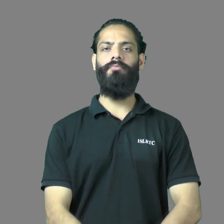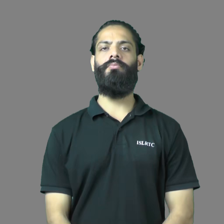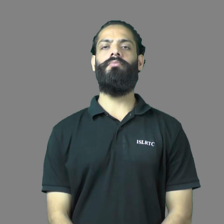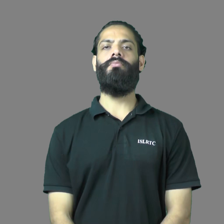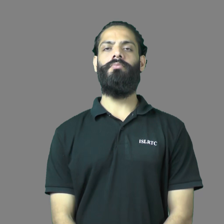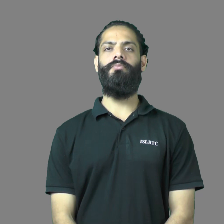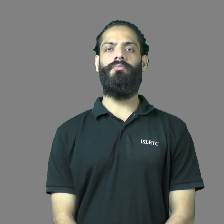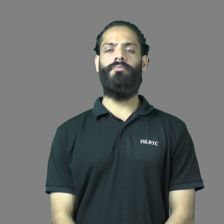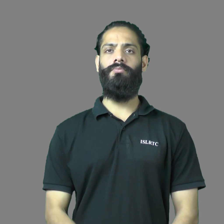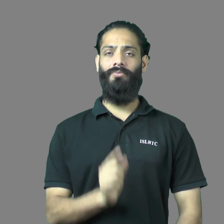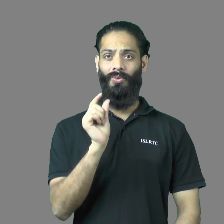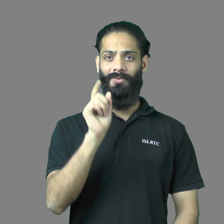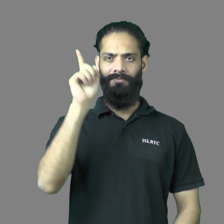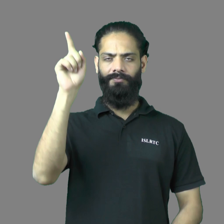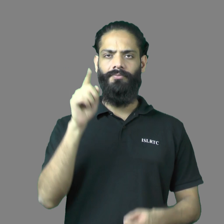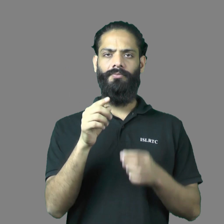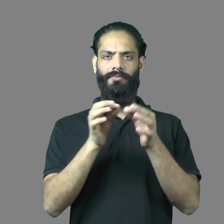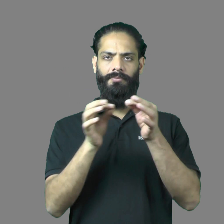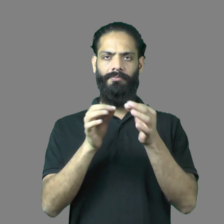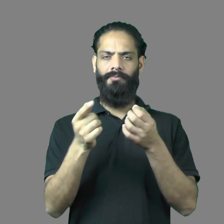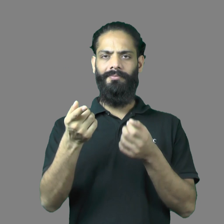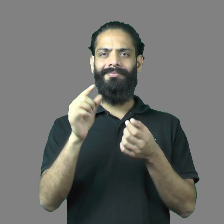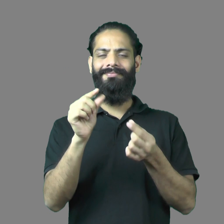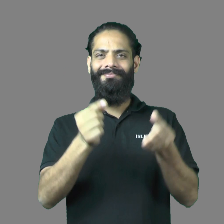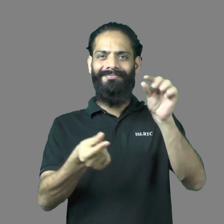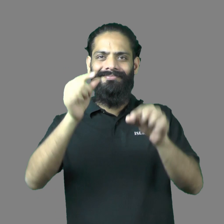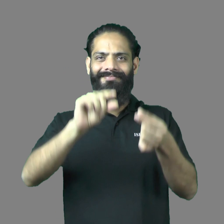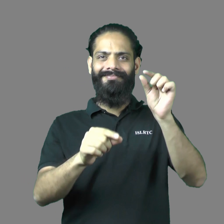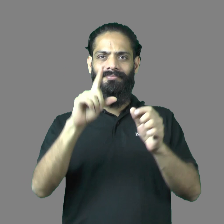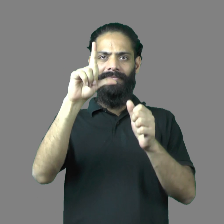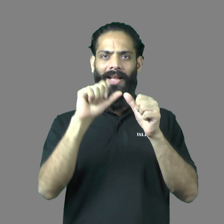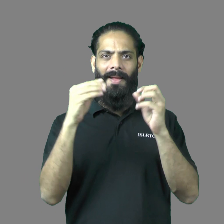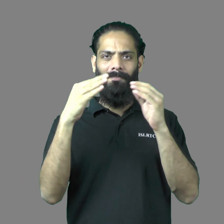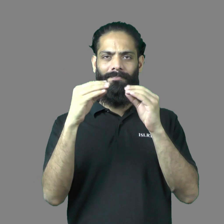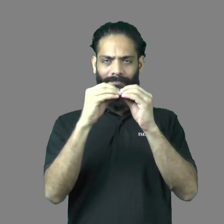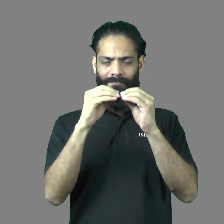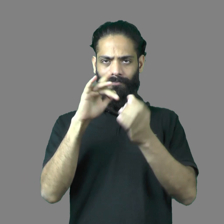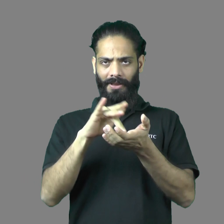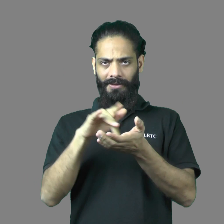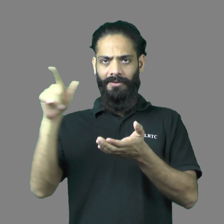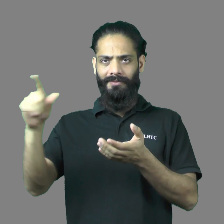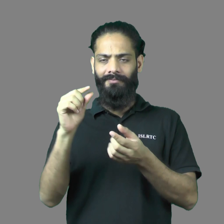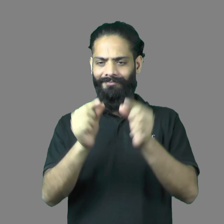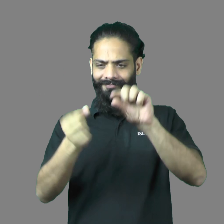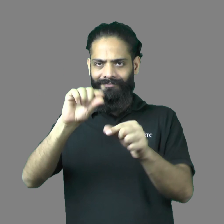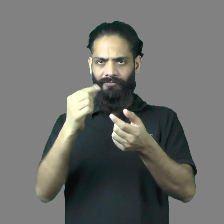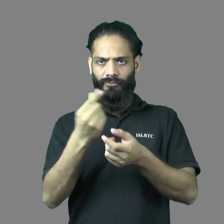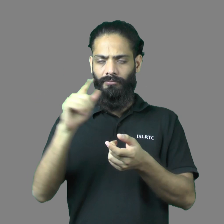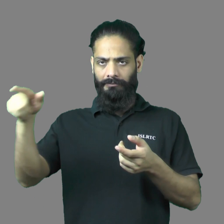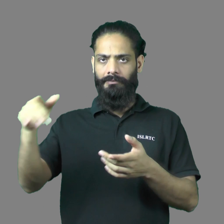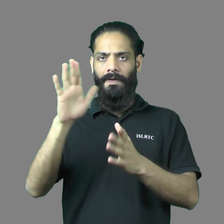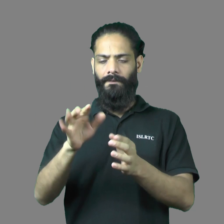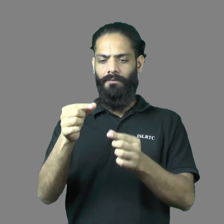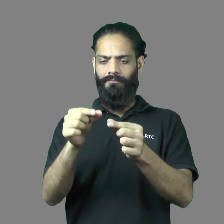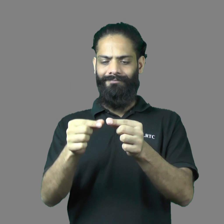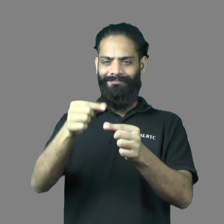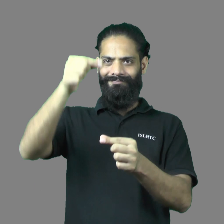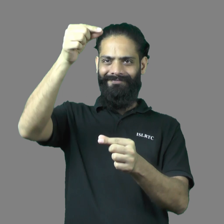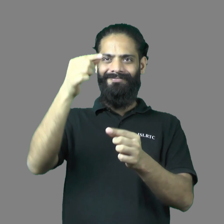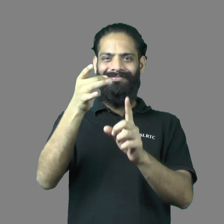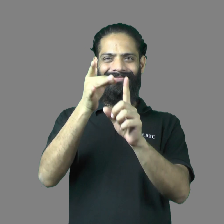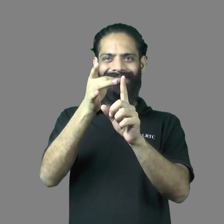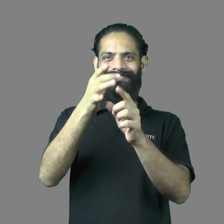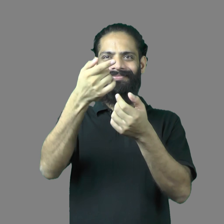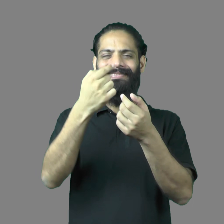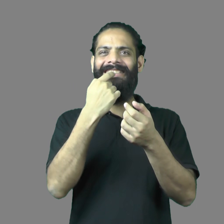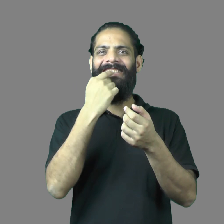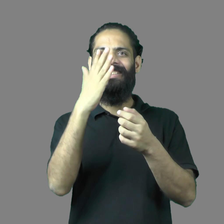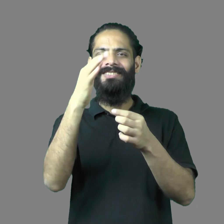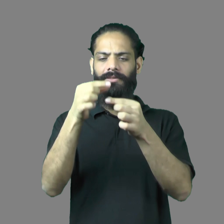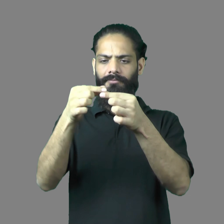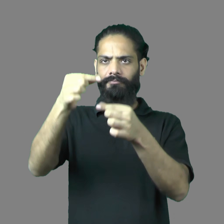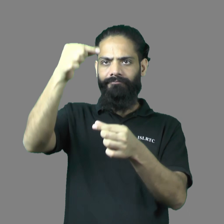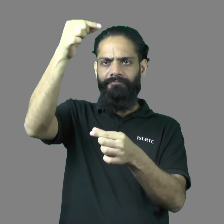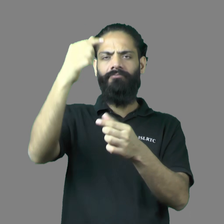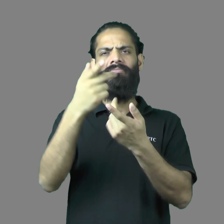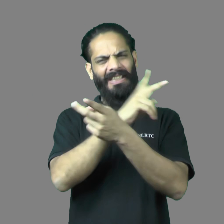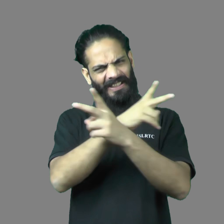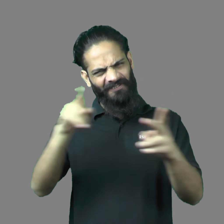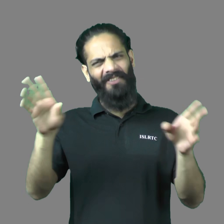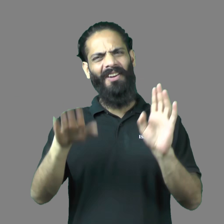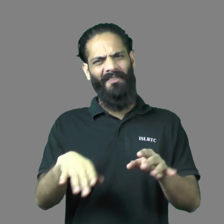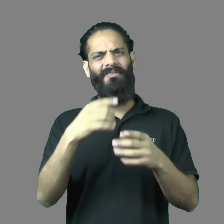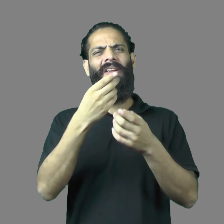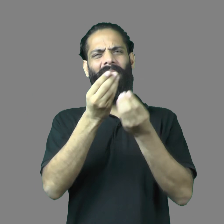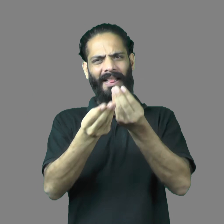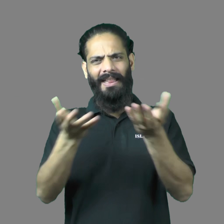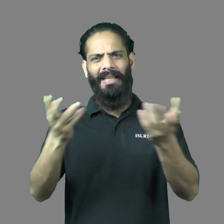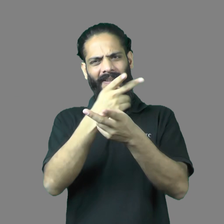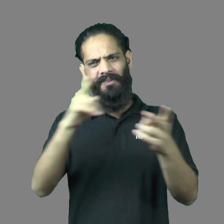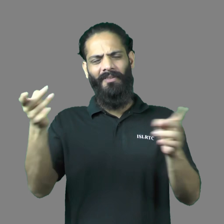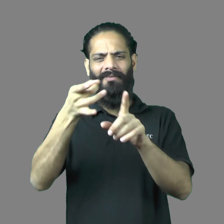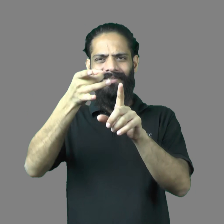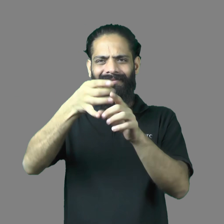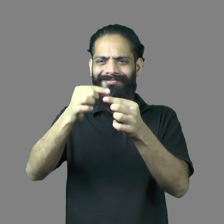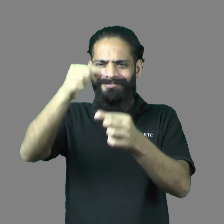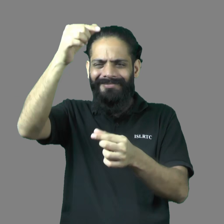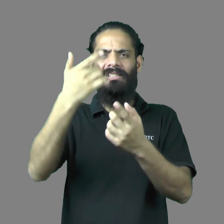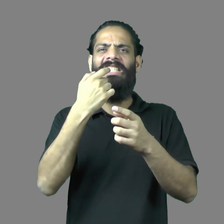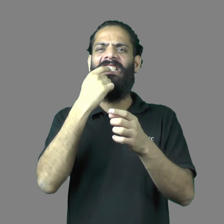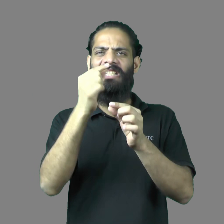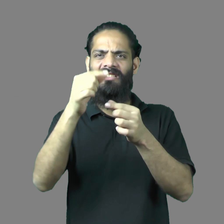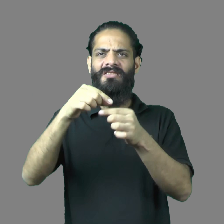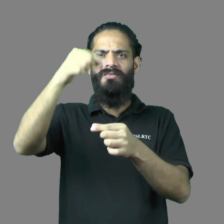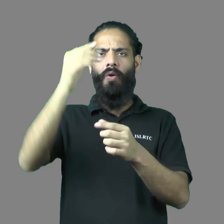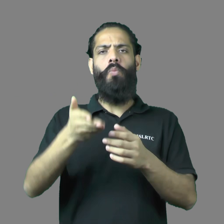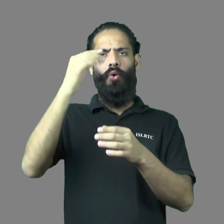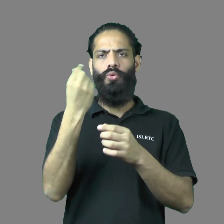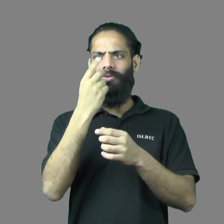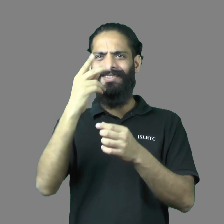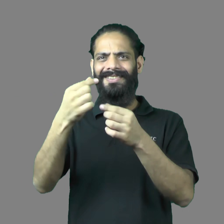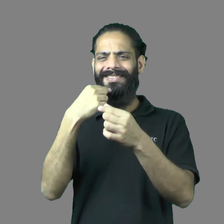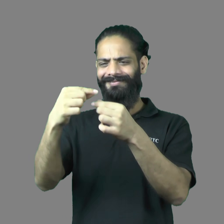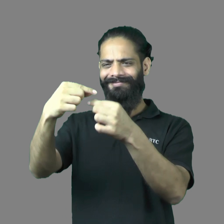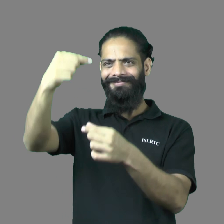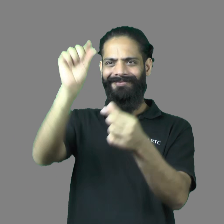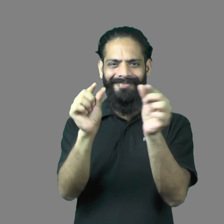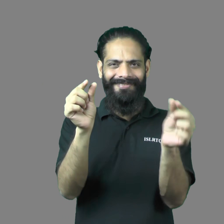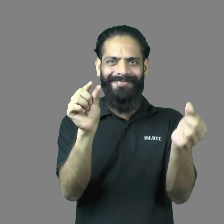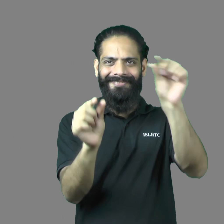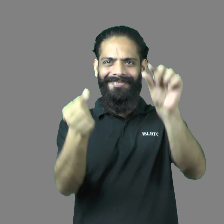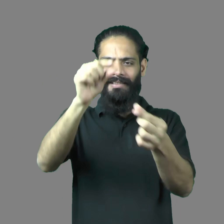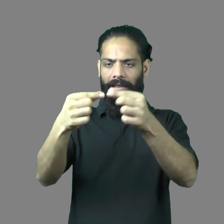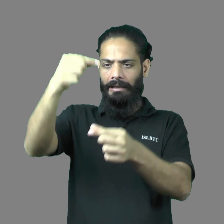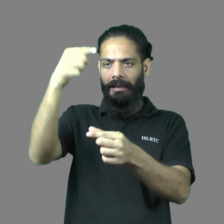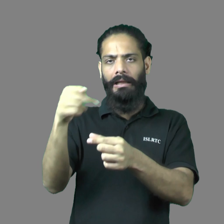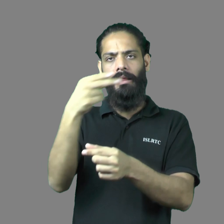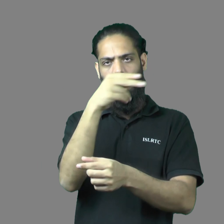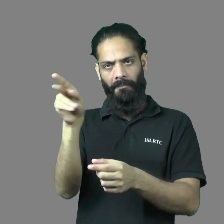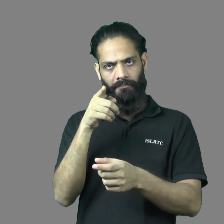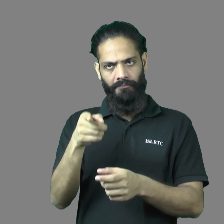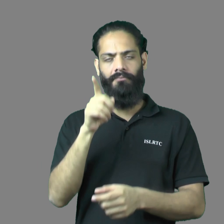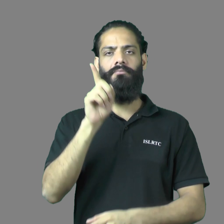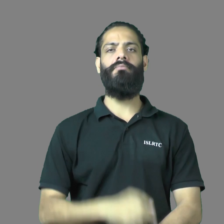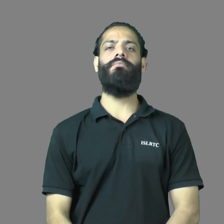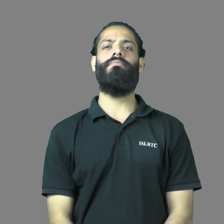Tubes (Chemistry Lab)